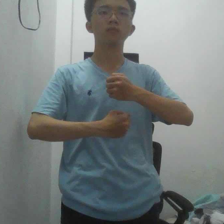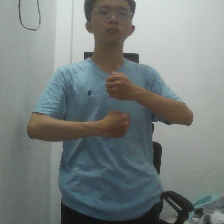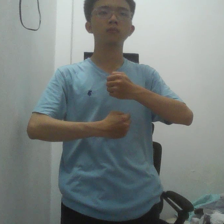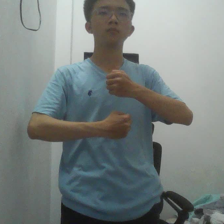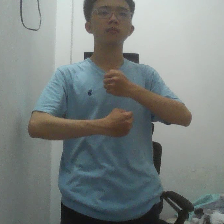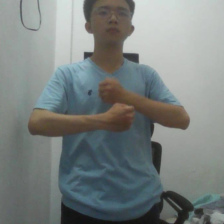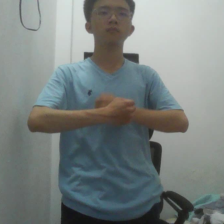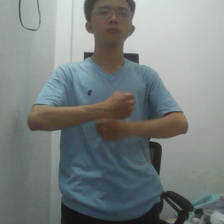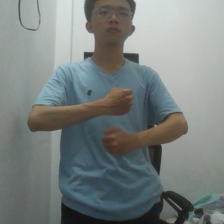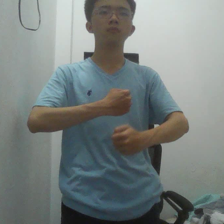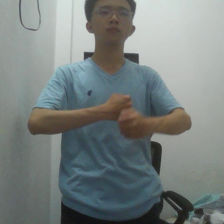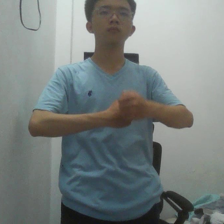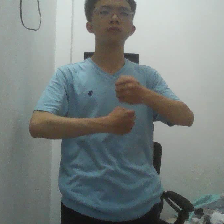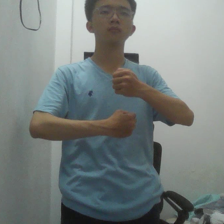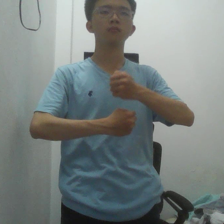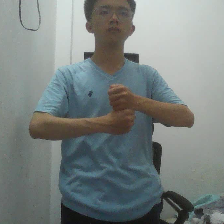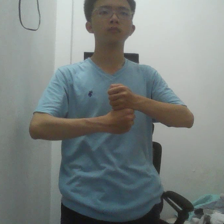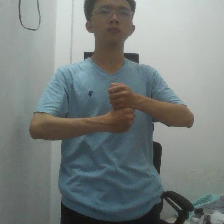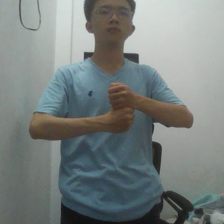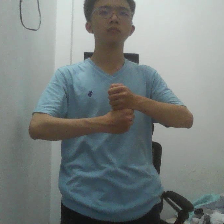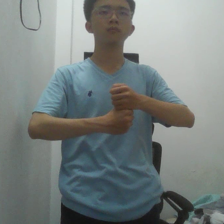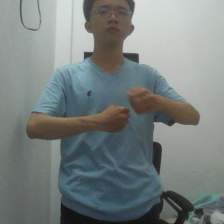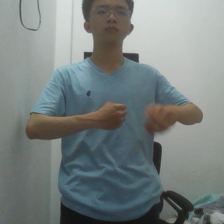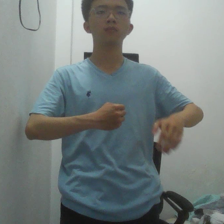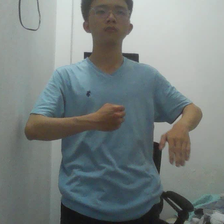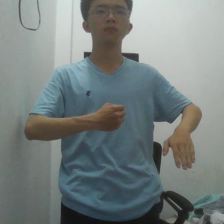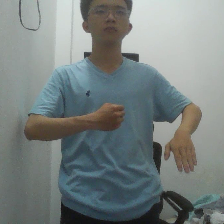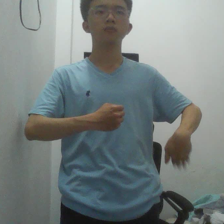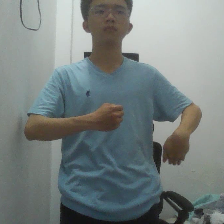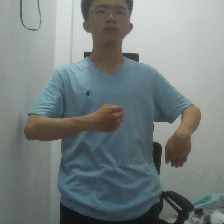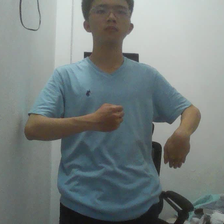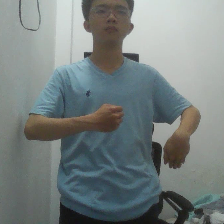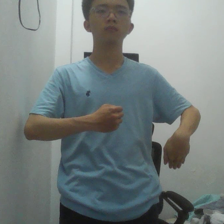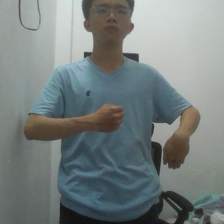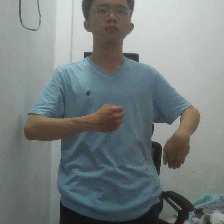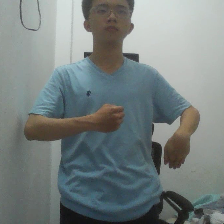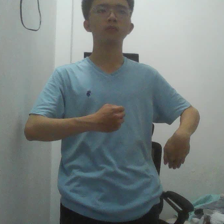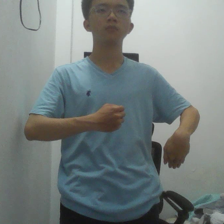nam sau